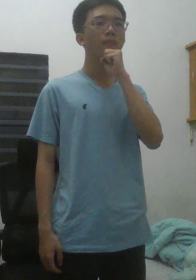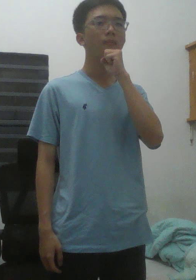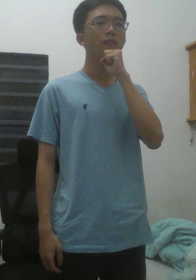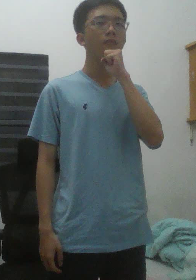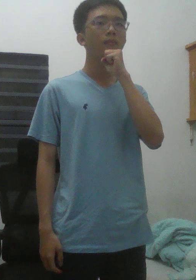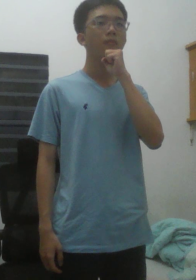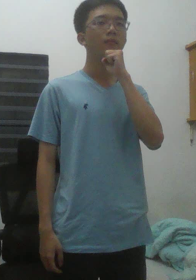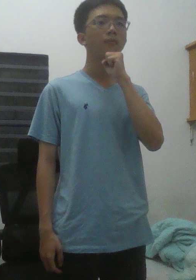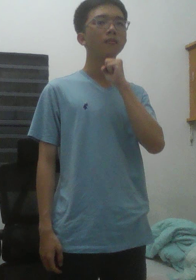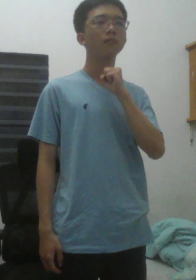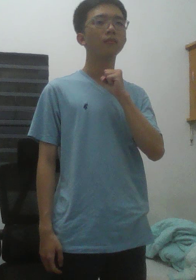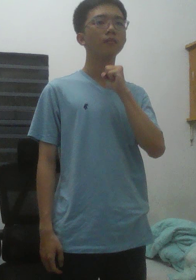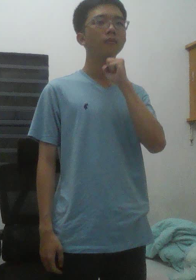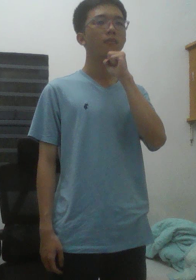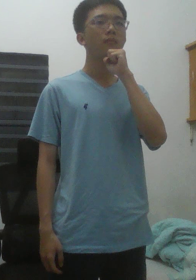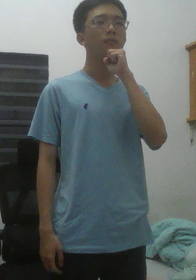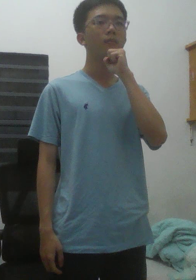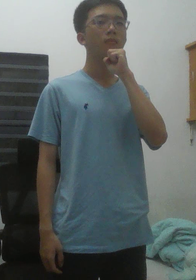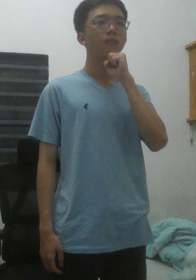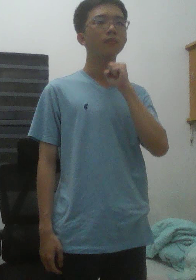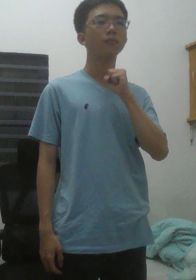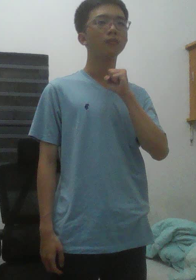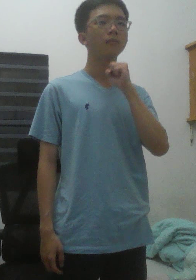dong y